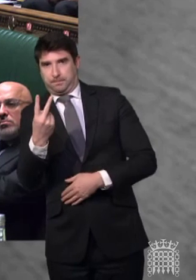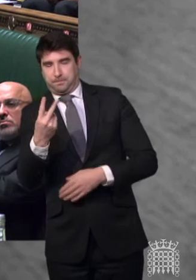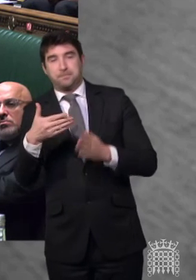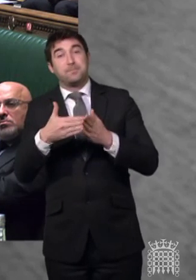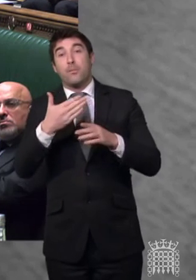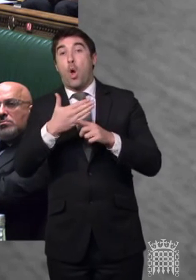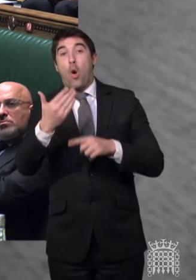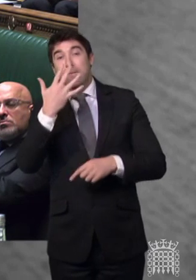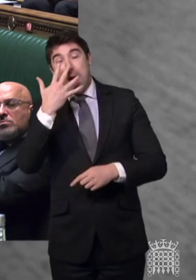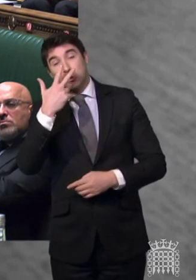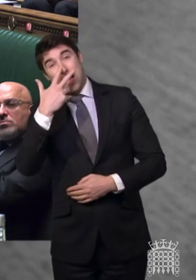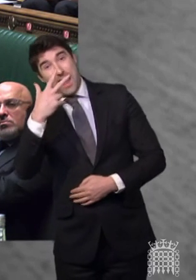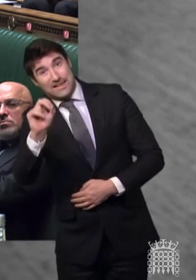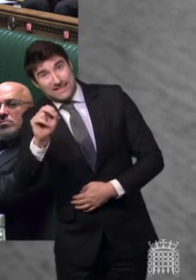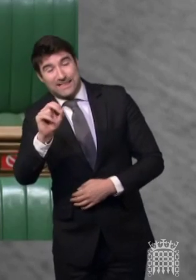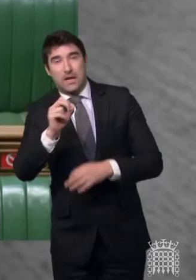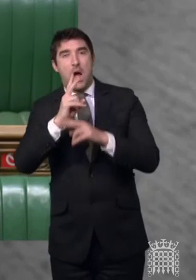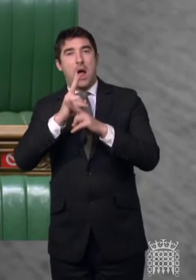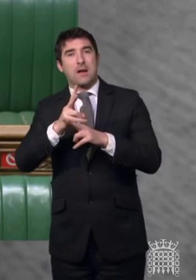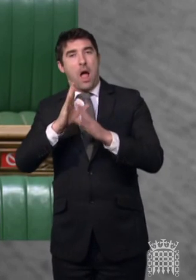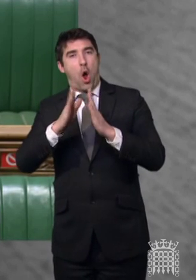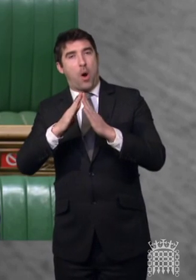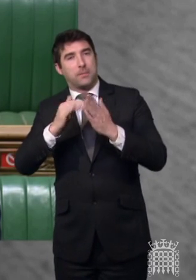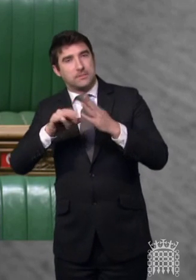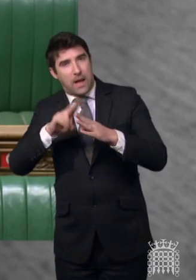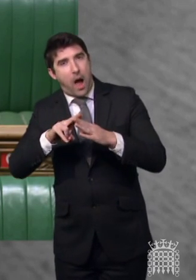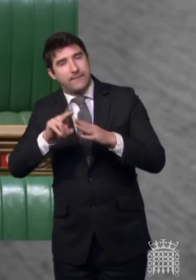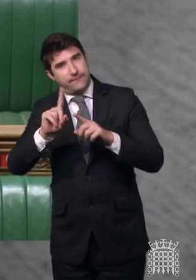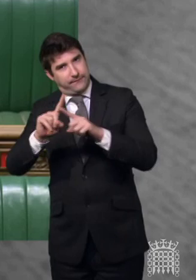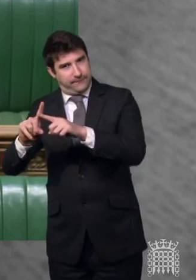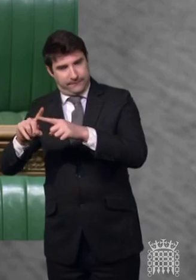He asked about the number of vaccines we have available.